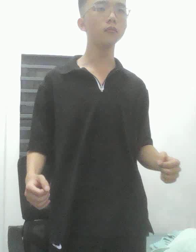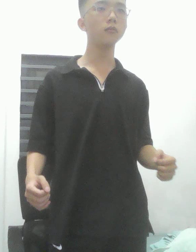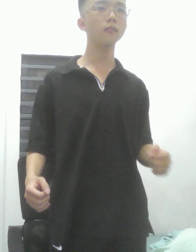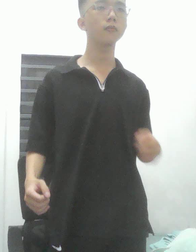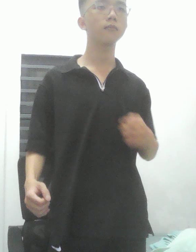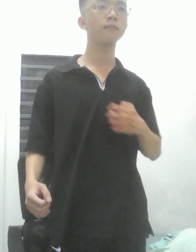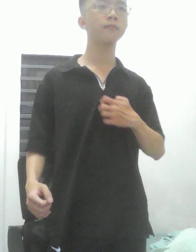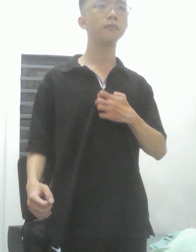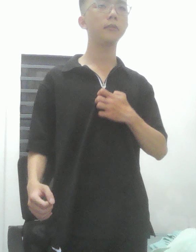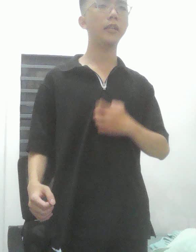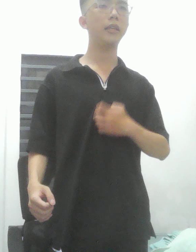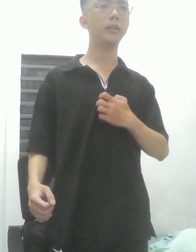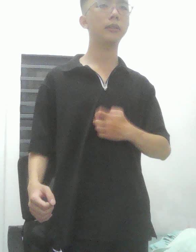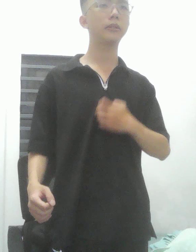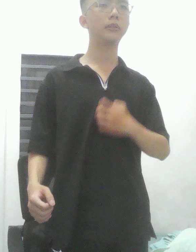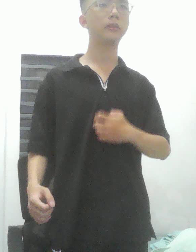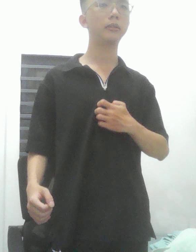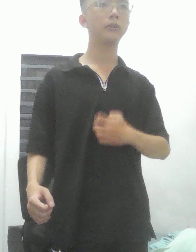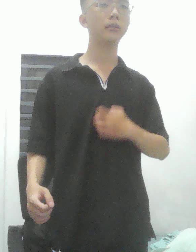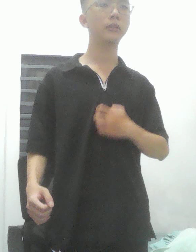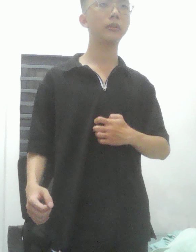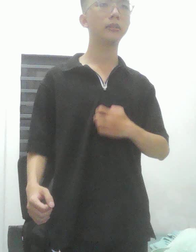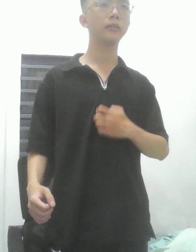ghen